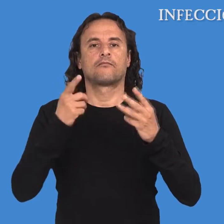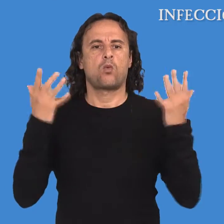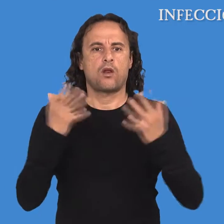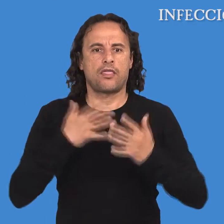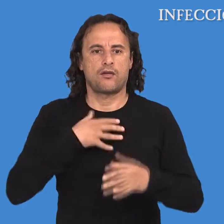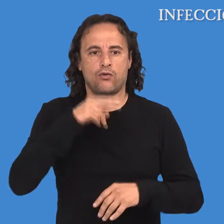urgente